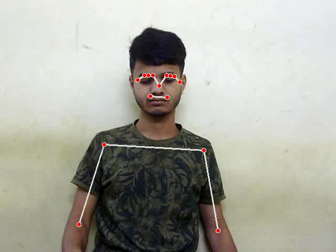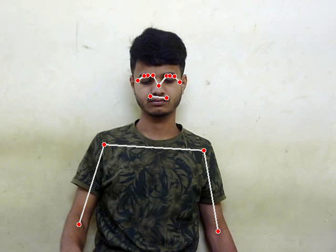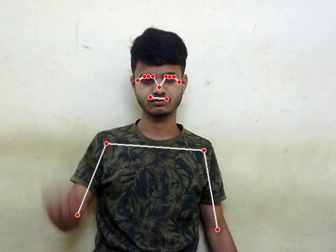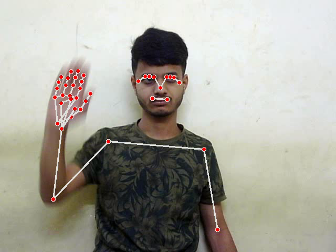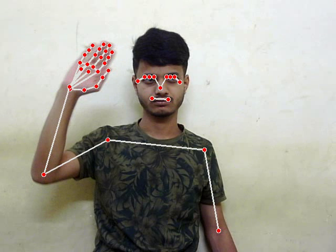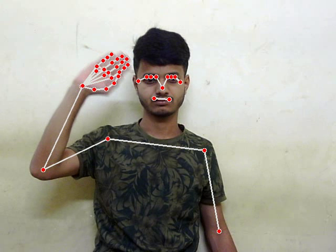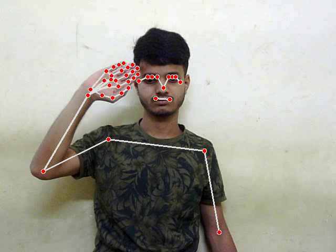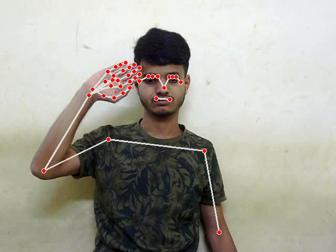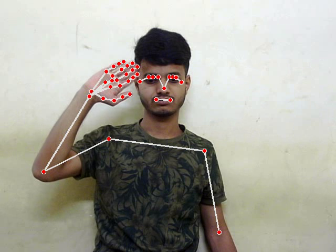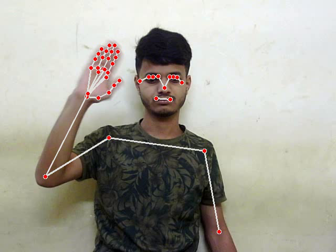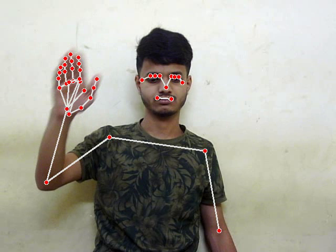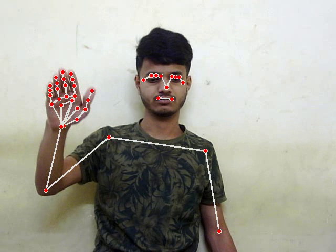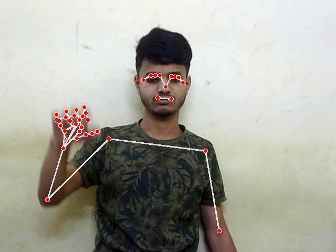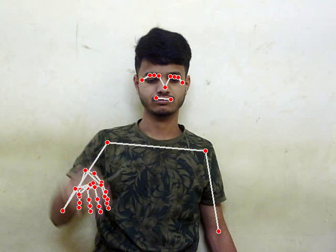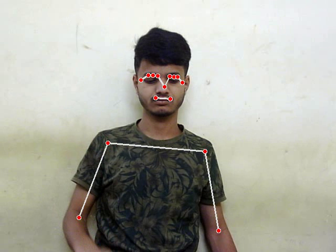hello